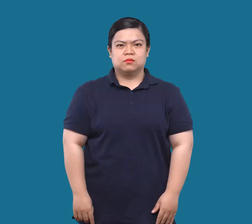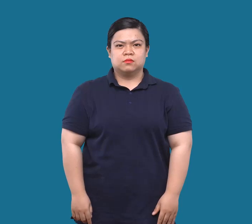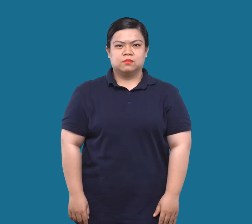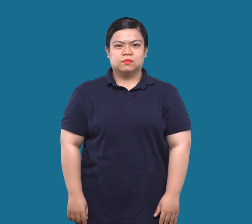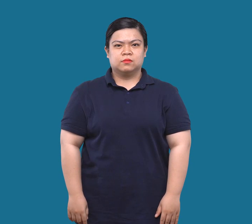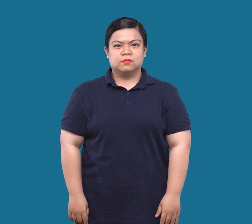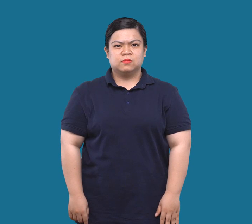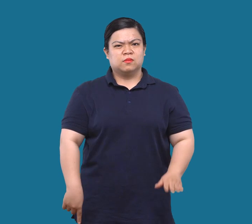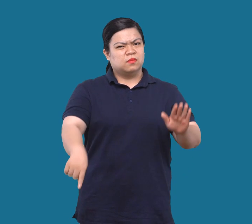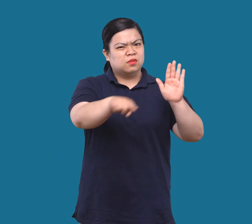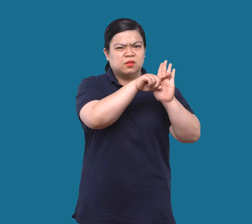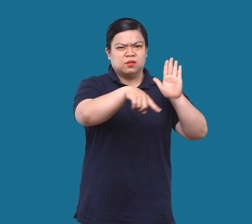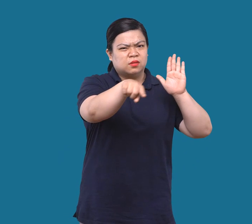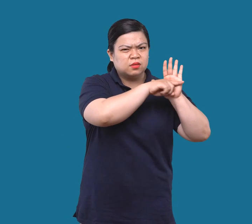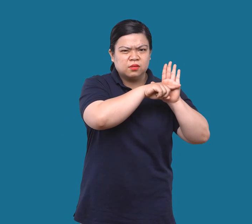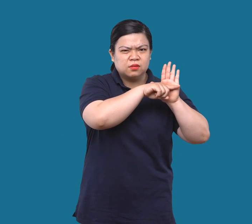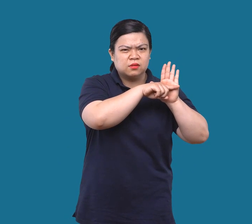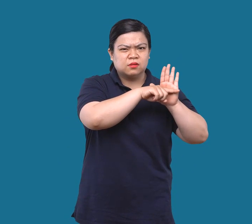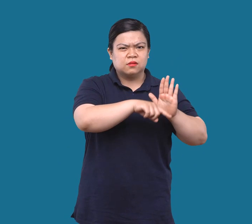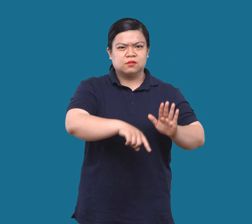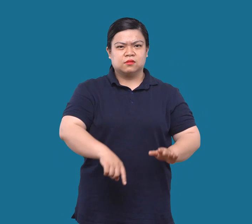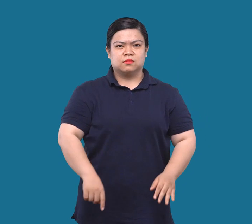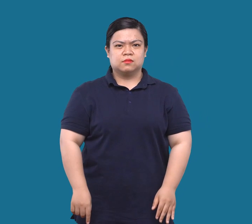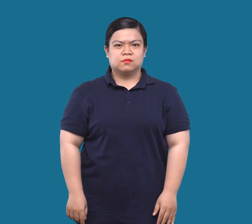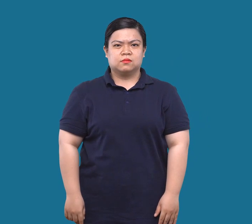tiêu cực